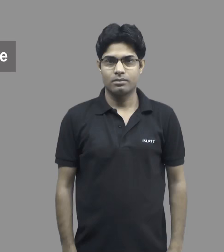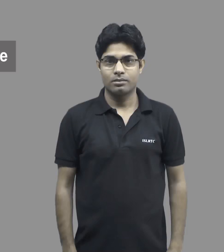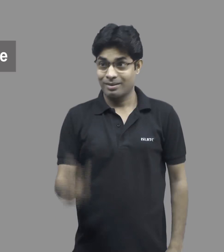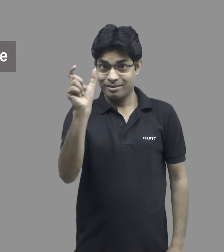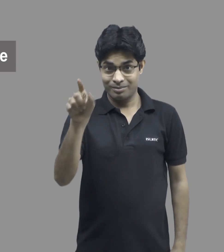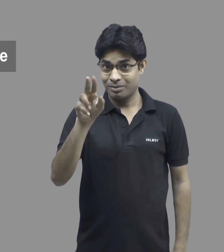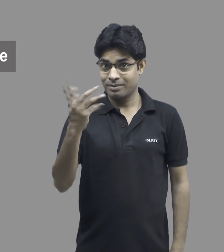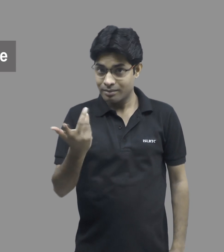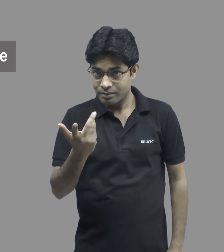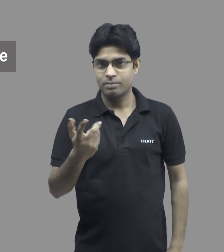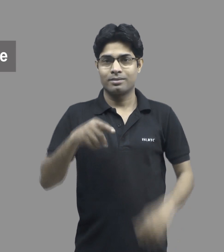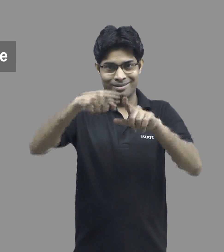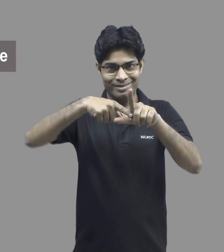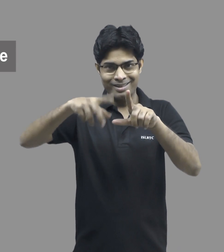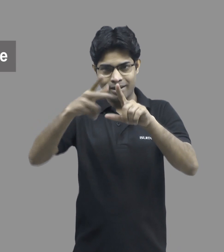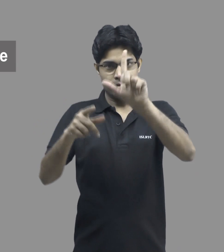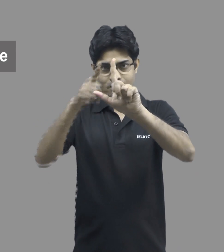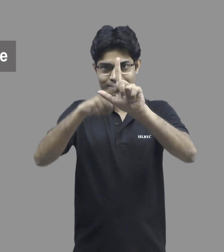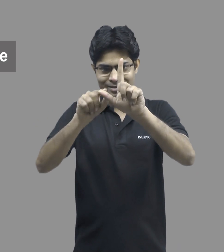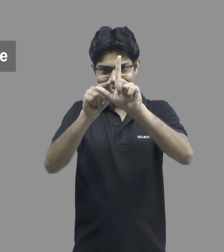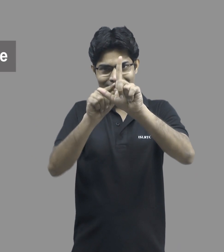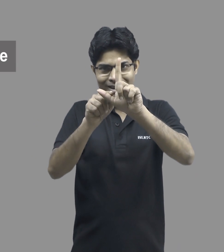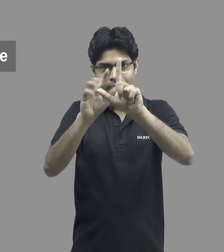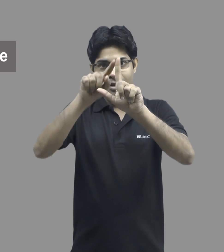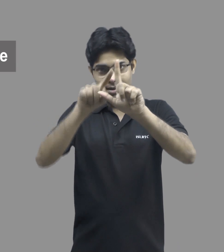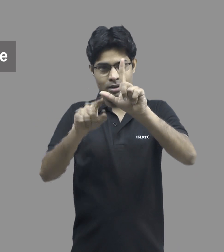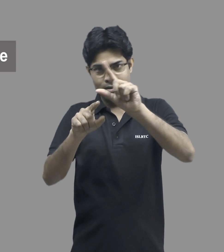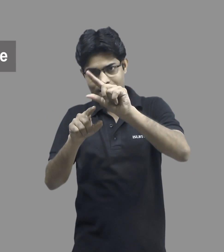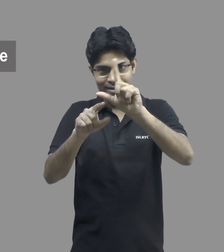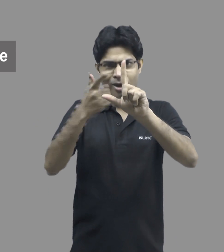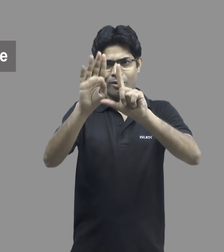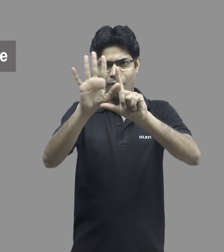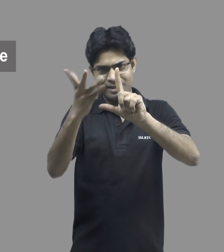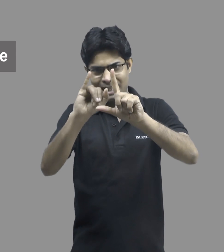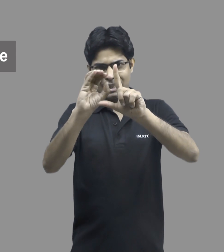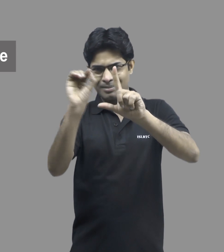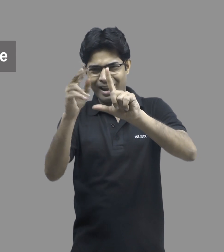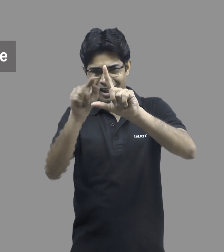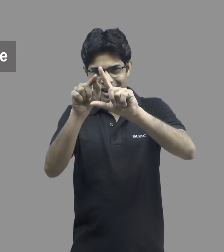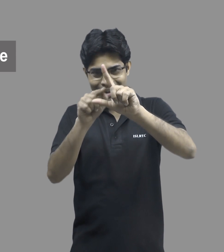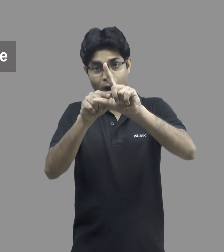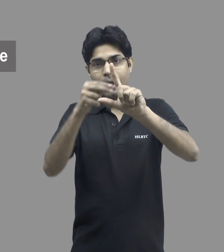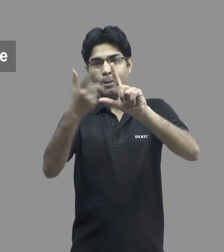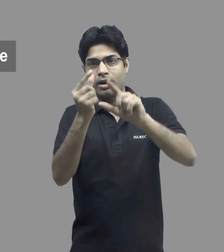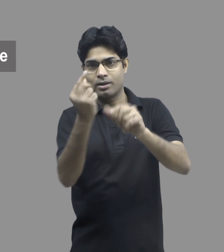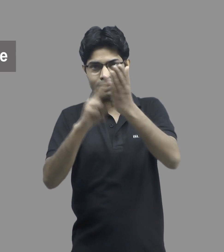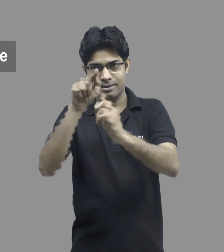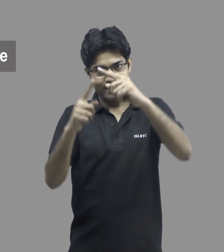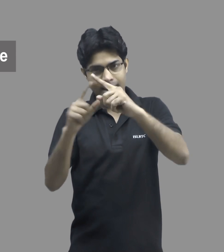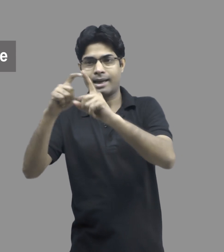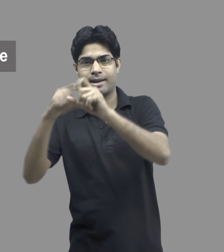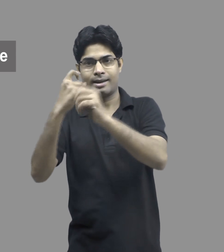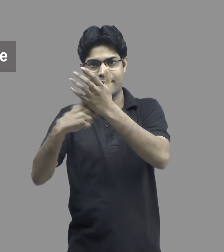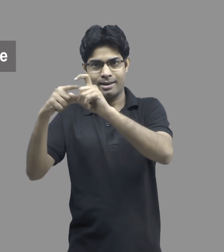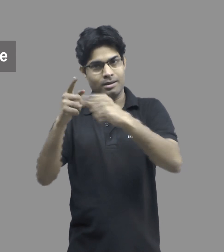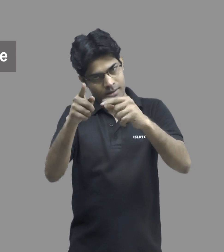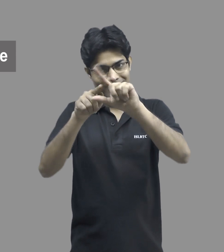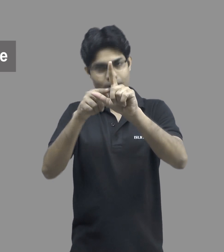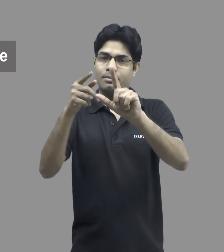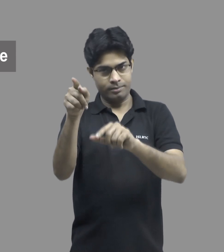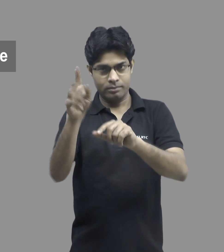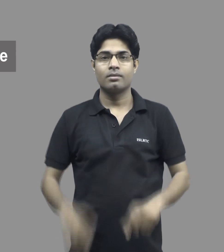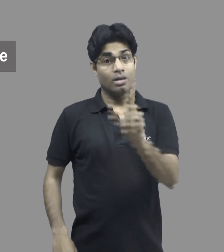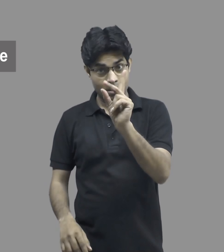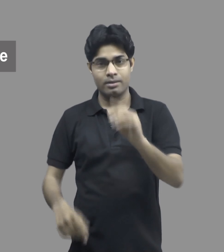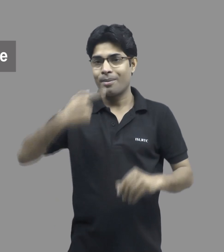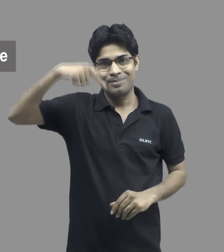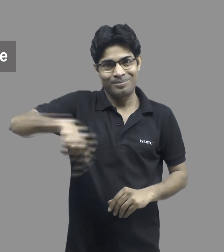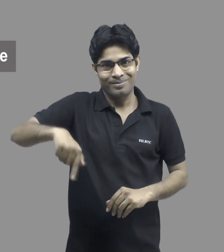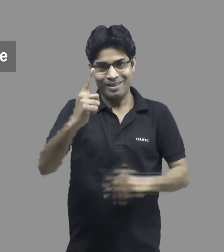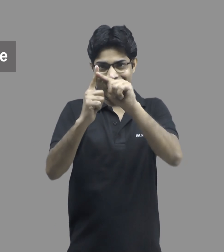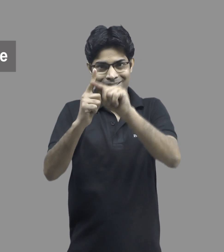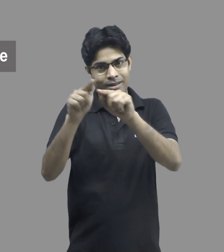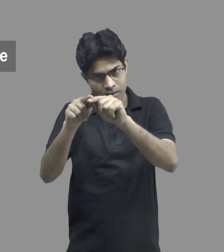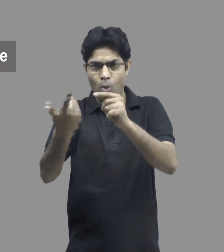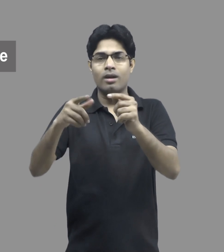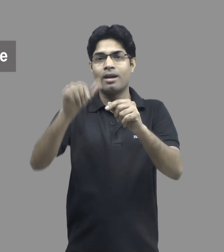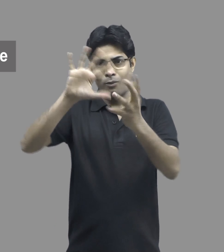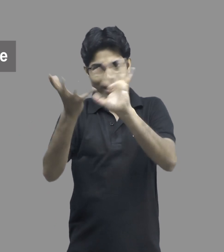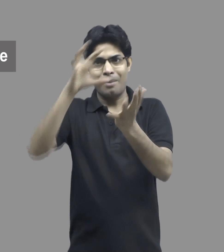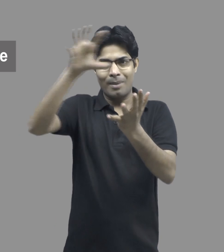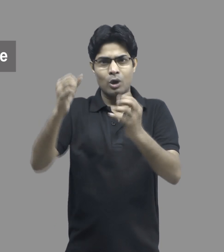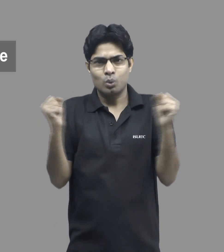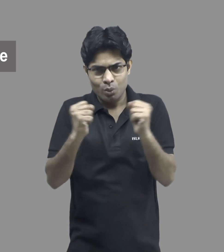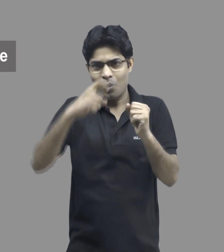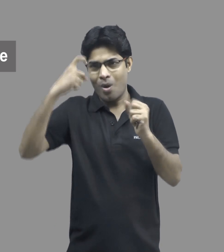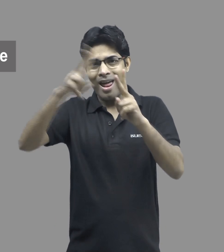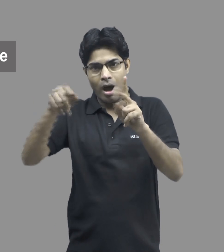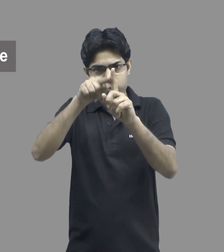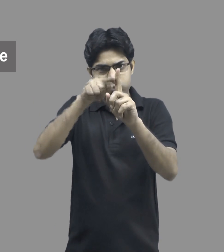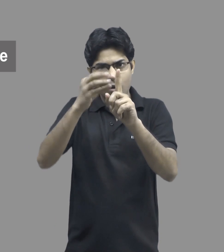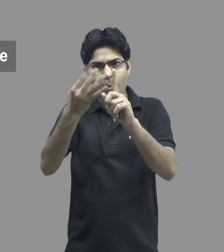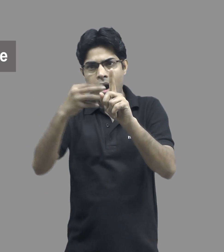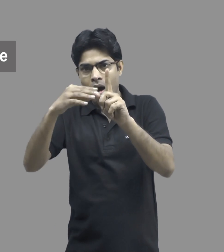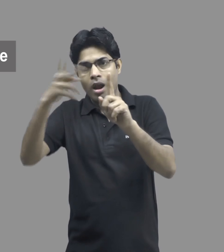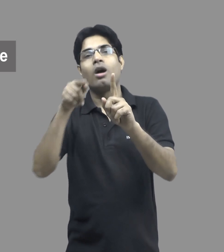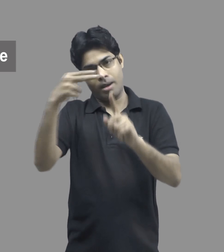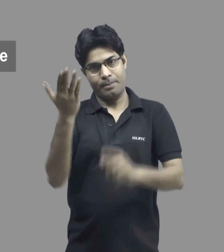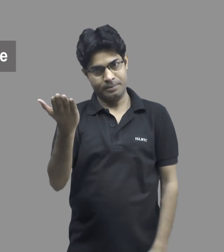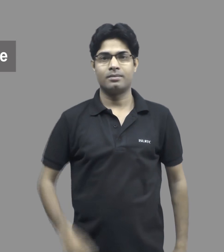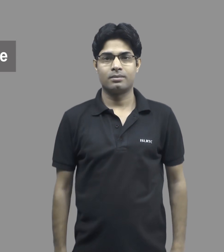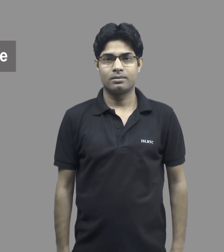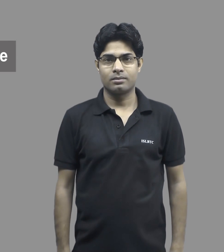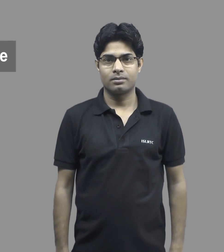Degree